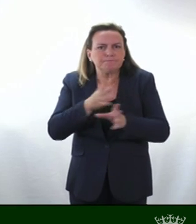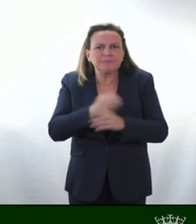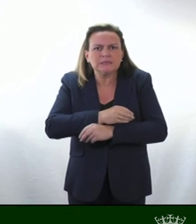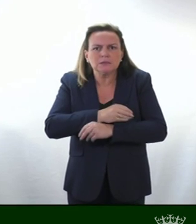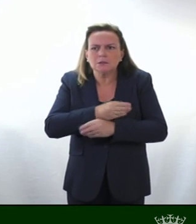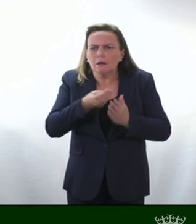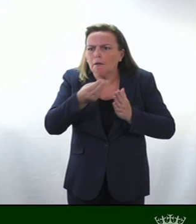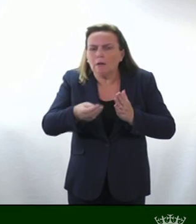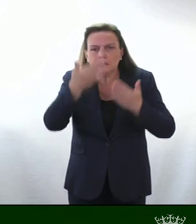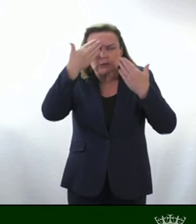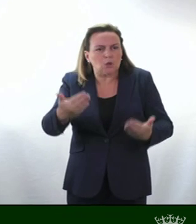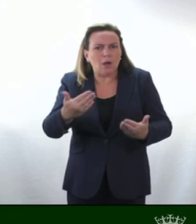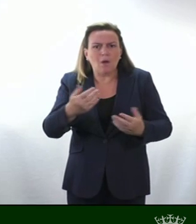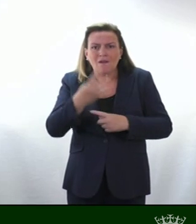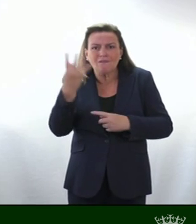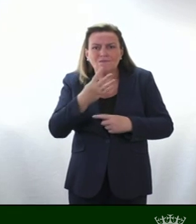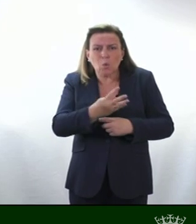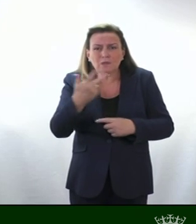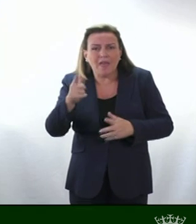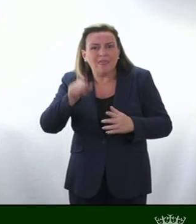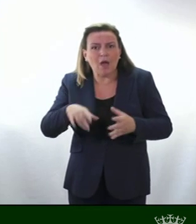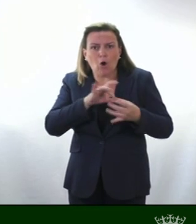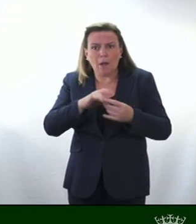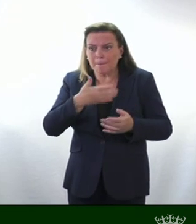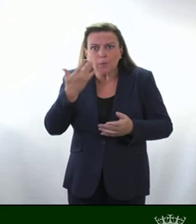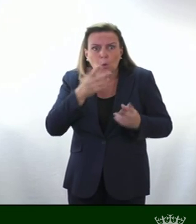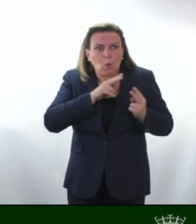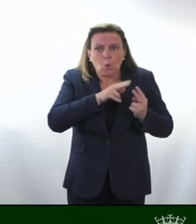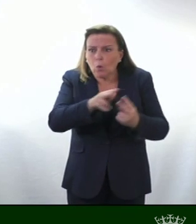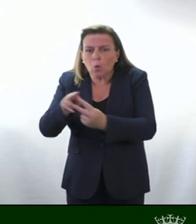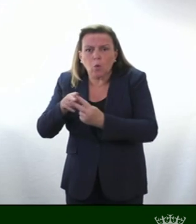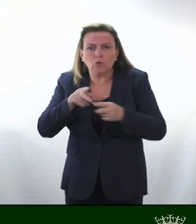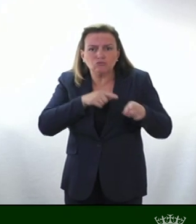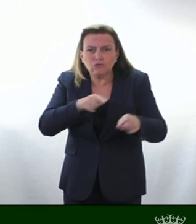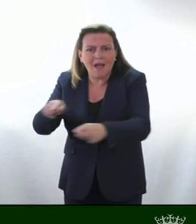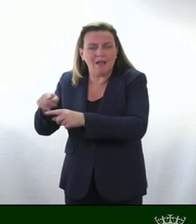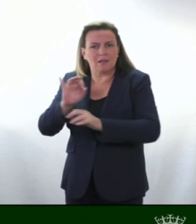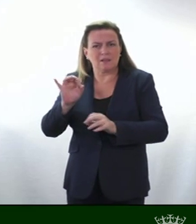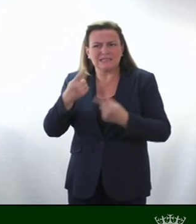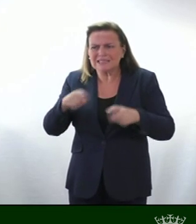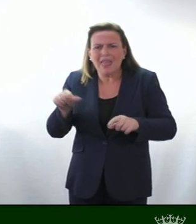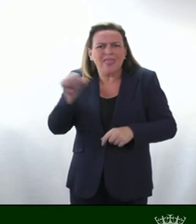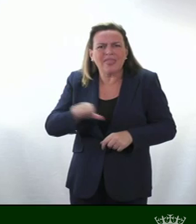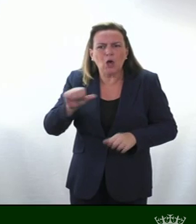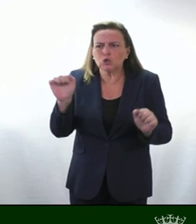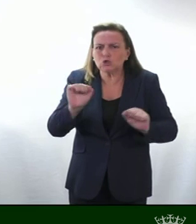That means that about 48,000 contacts were not traced. As of yesterday, thousands had still not been reached.